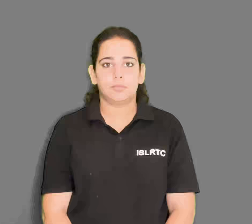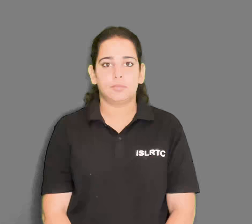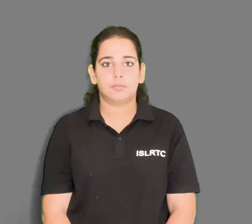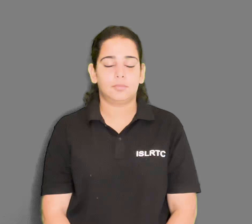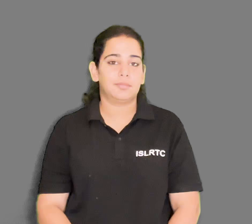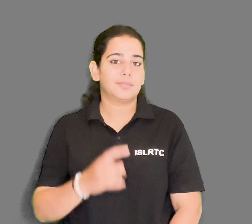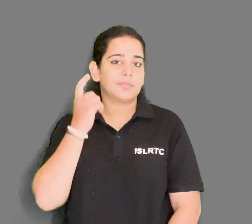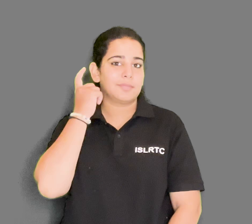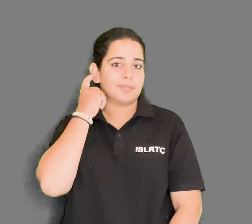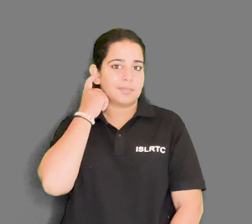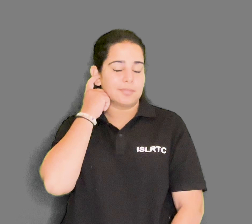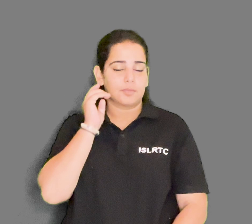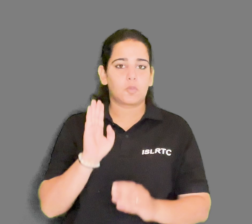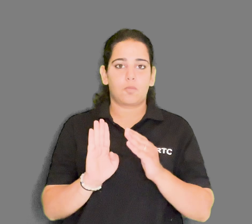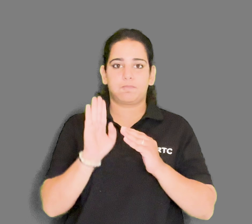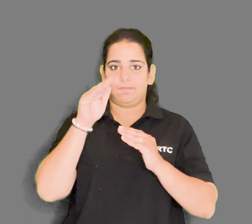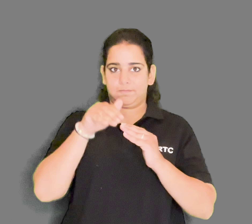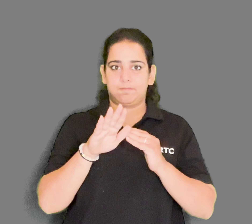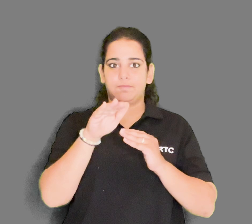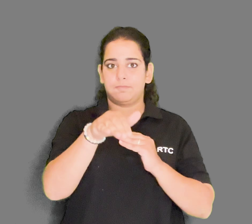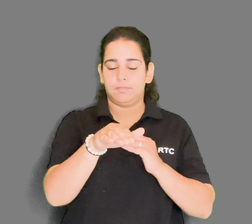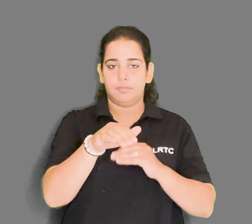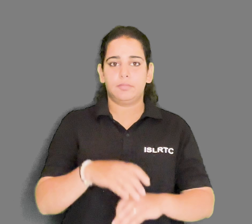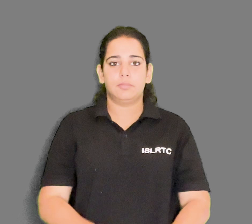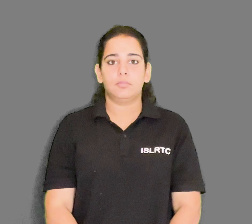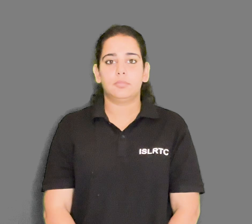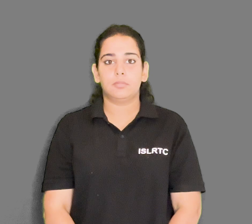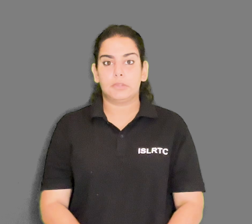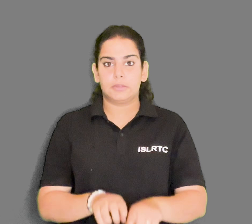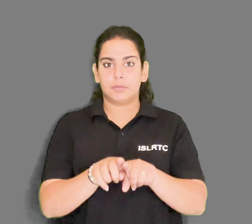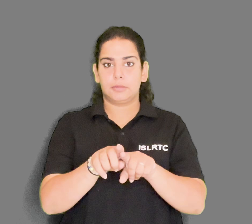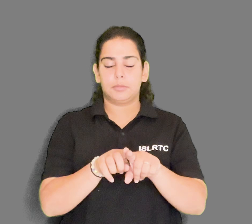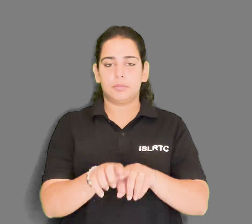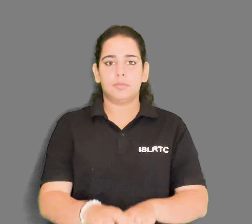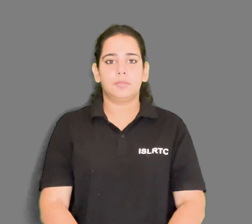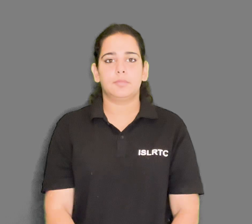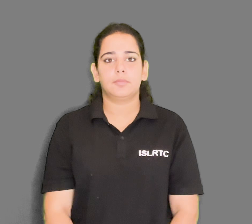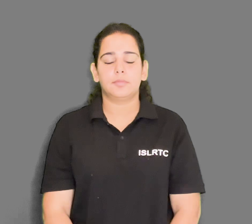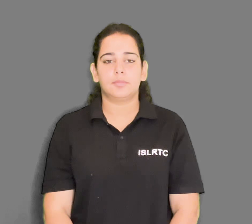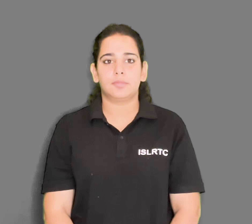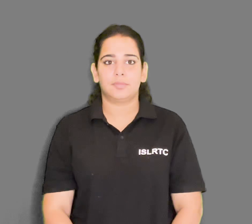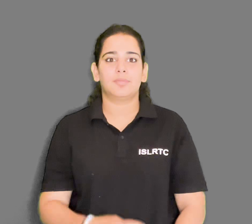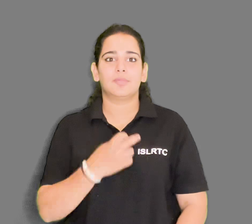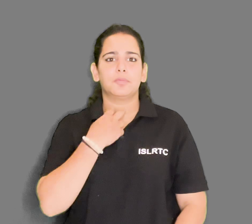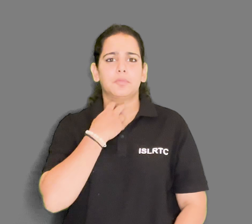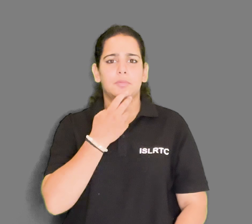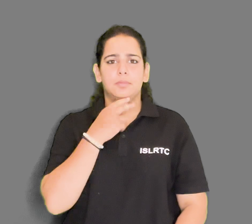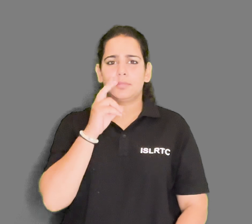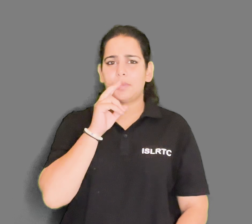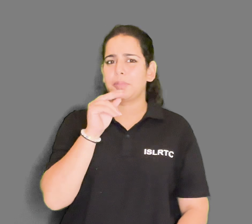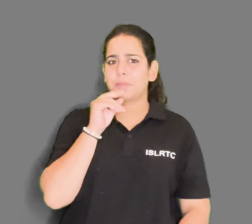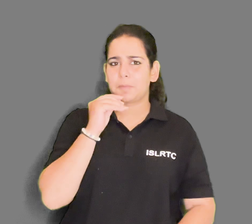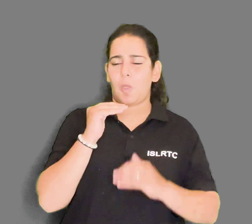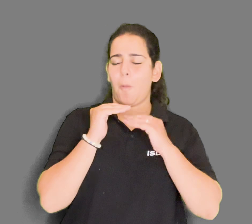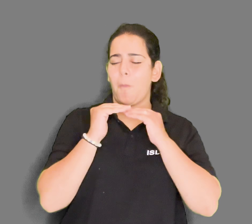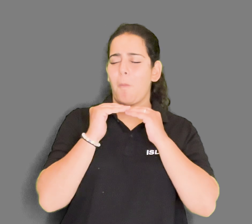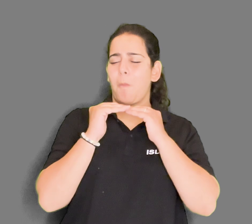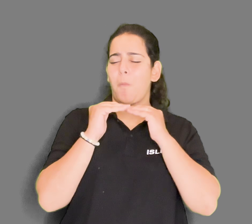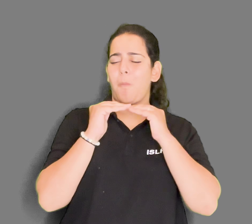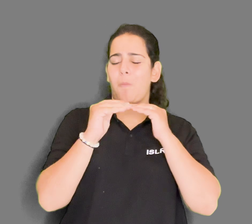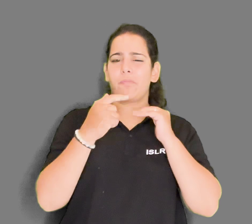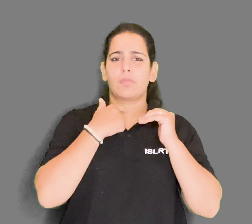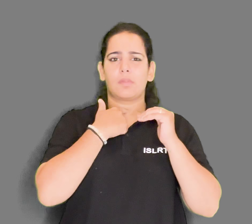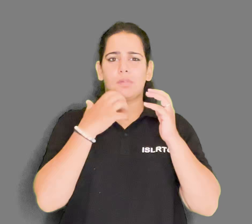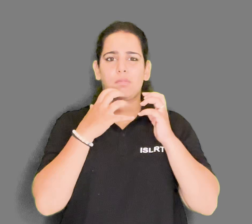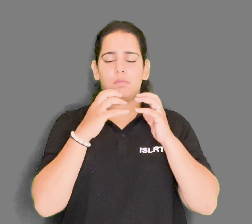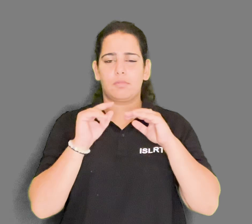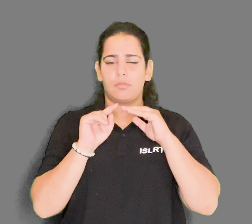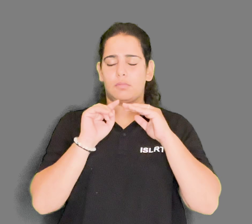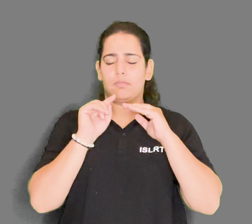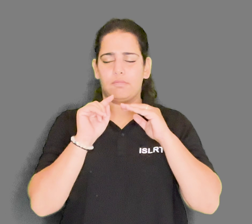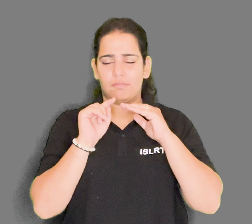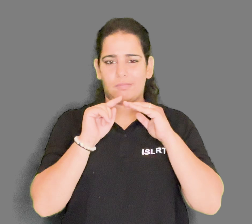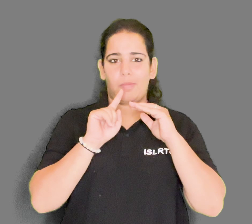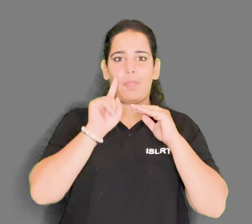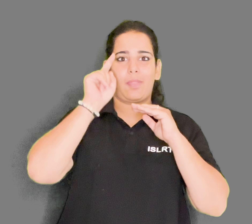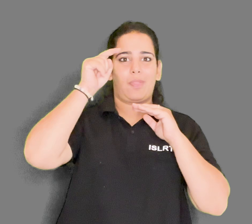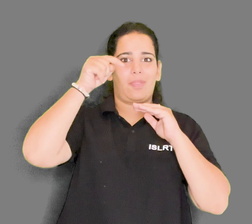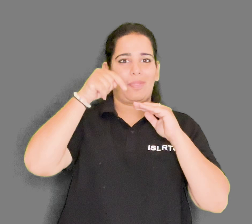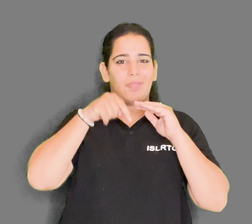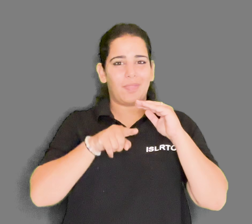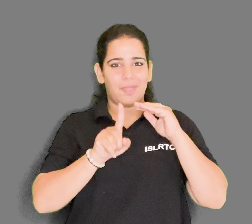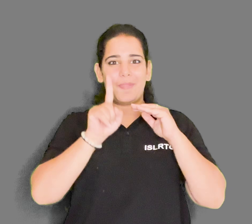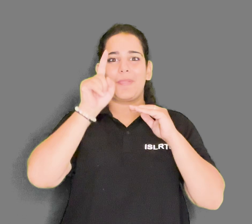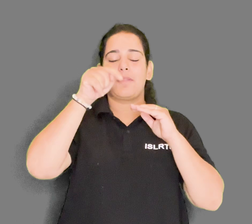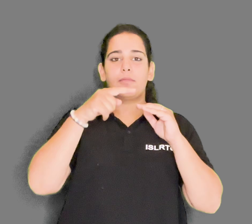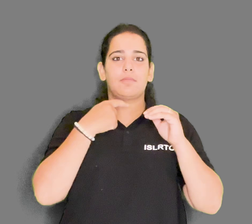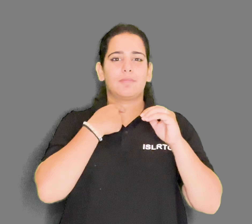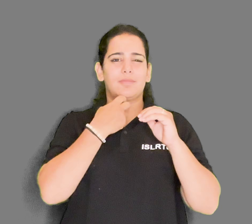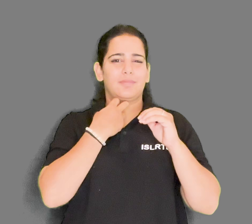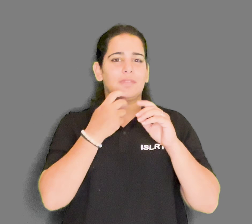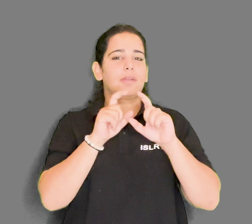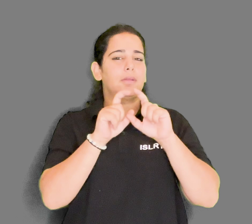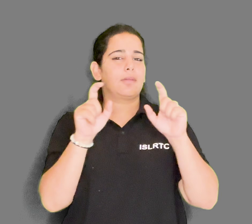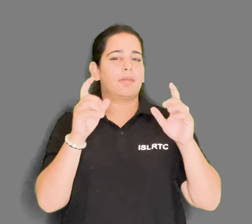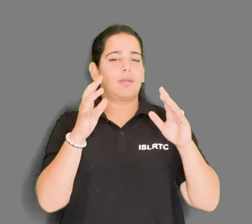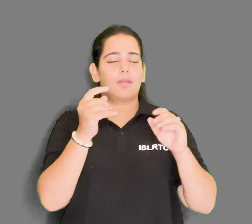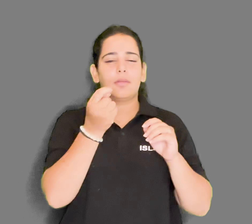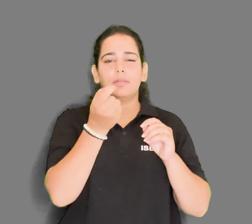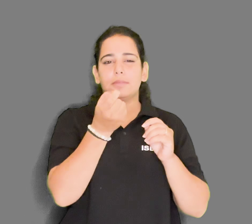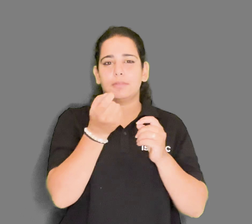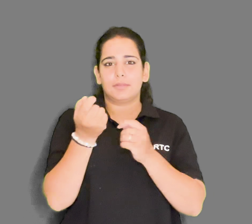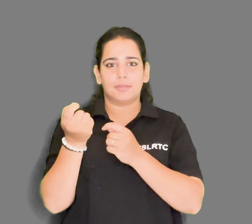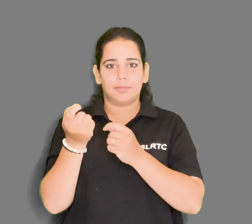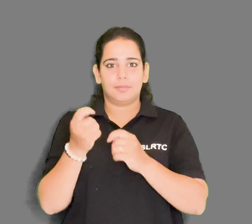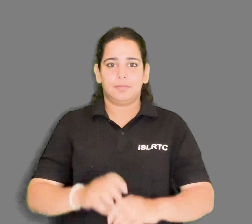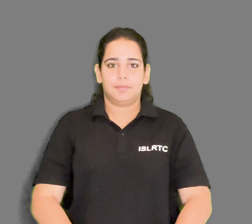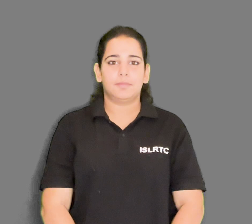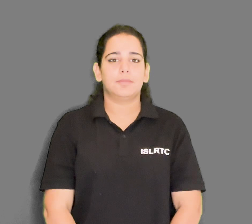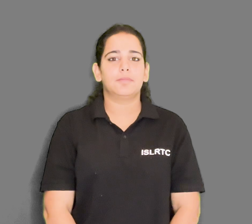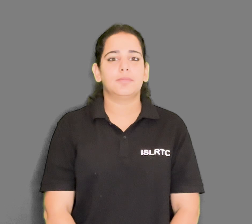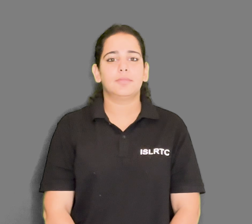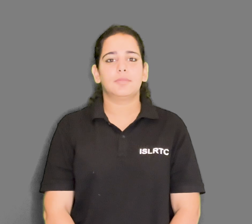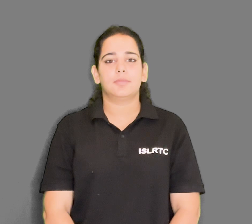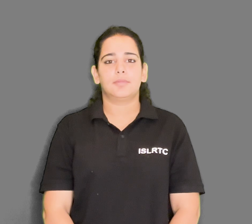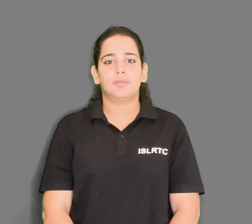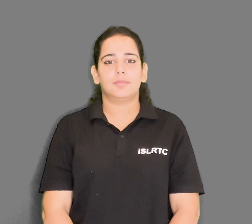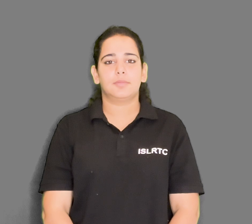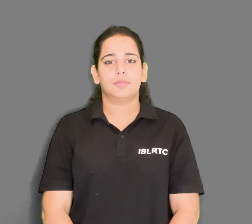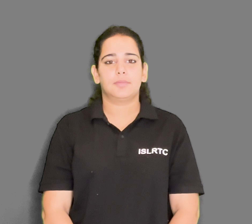Audio navigation Using audio cues or verbal instructions to assist users in navigating digital content or physical spaces helpful for individuals with visual impairments